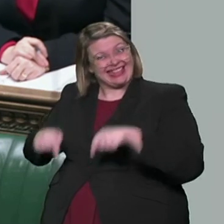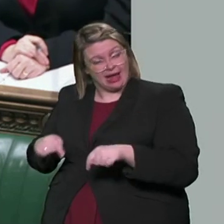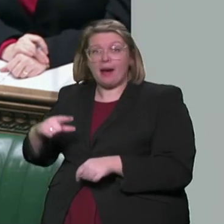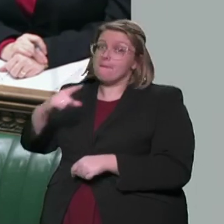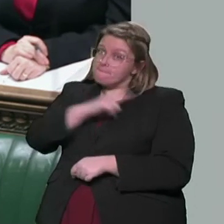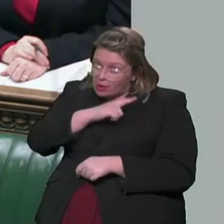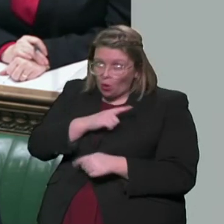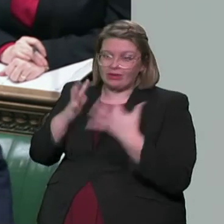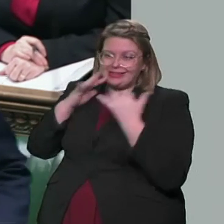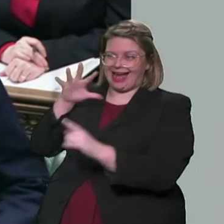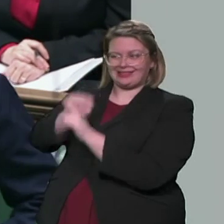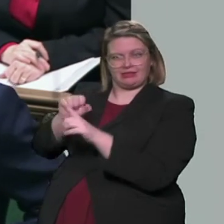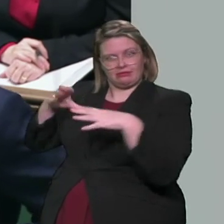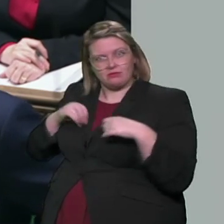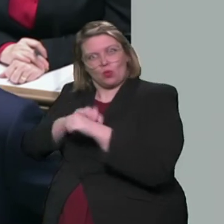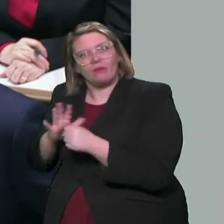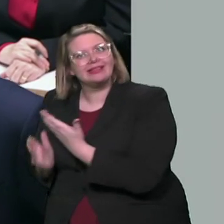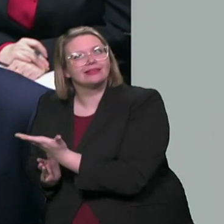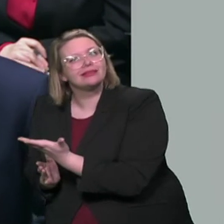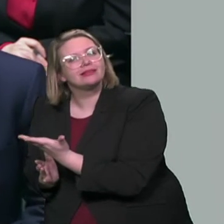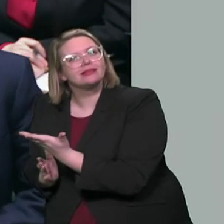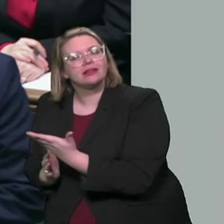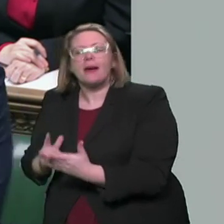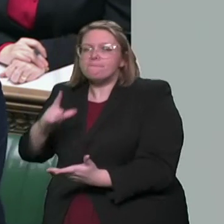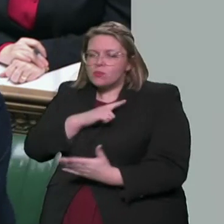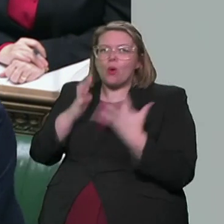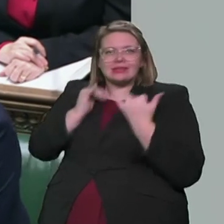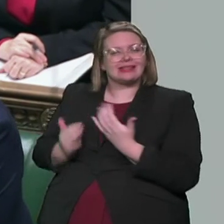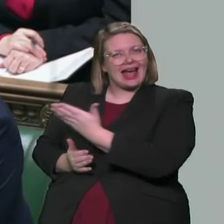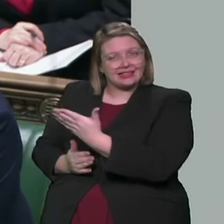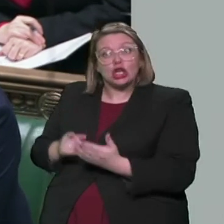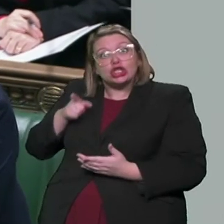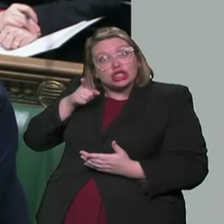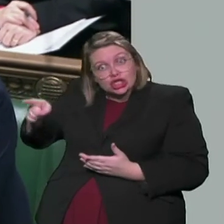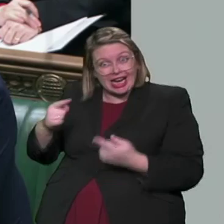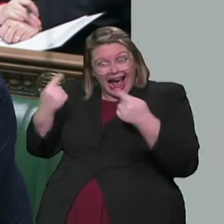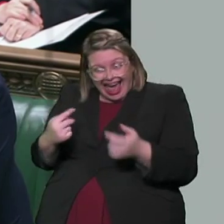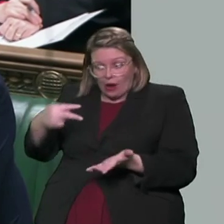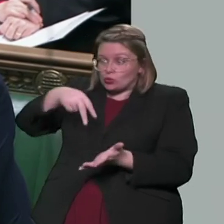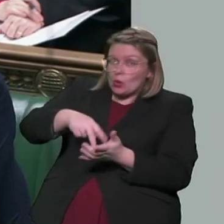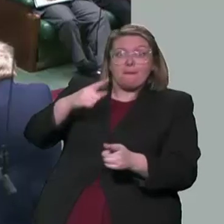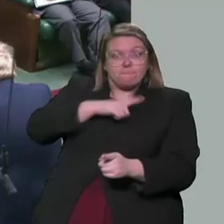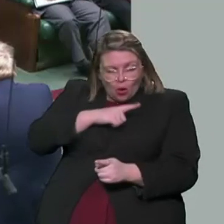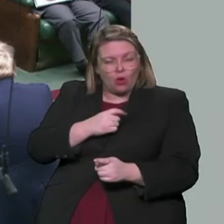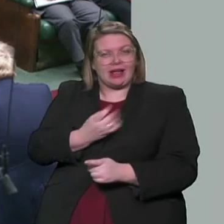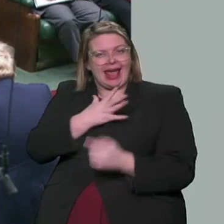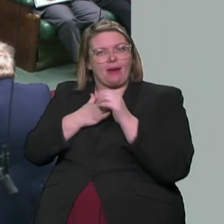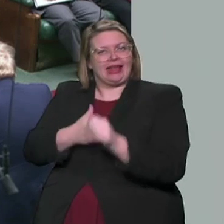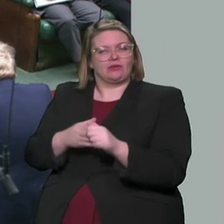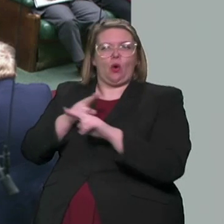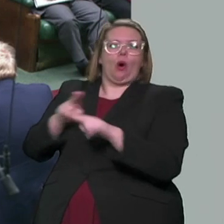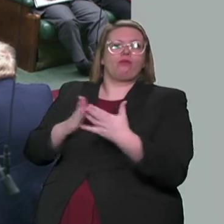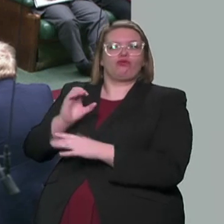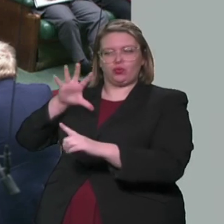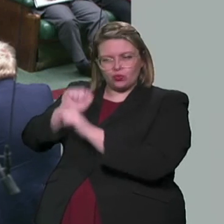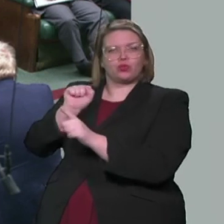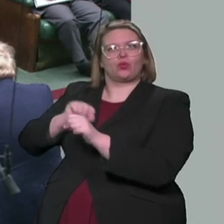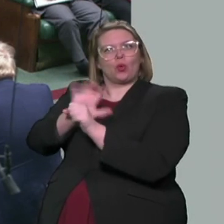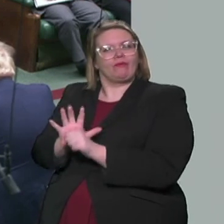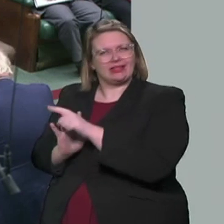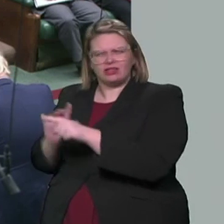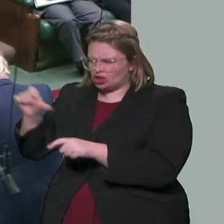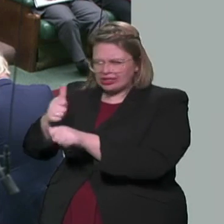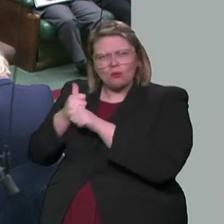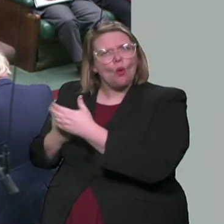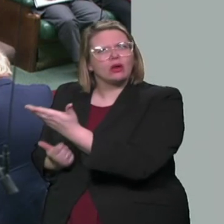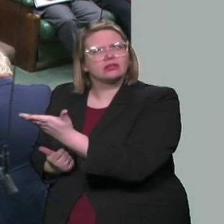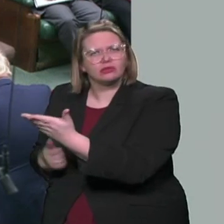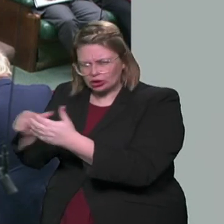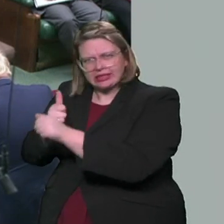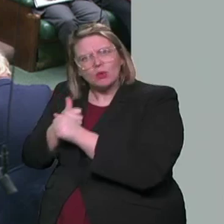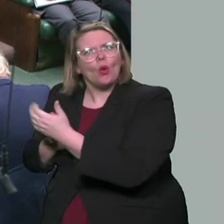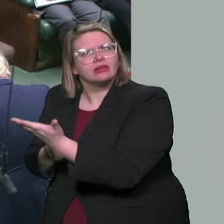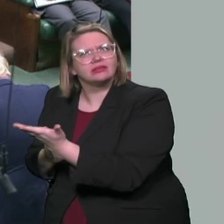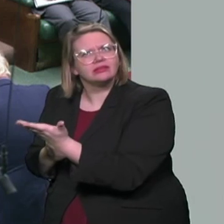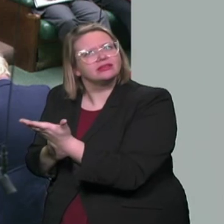It is thanks to the testing regime that the right honourable Lady is able to speak from the Dispatch Box at all, so she might as well support it.